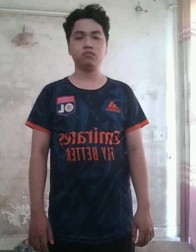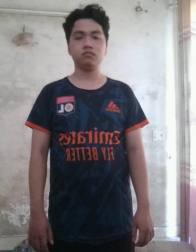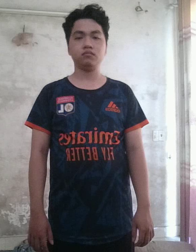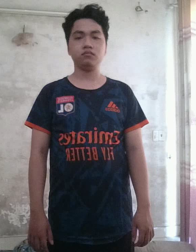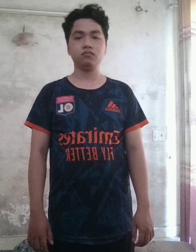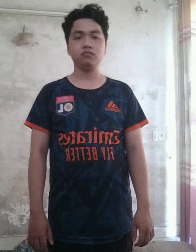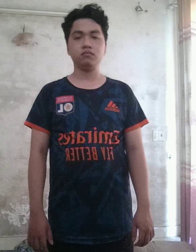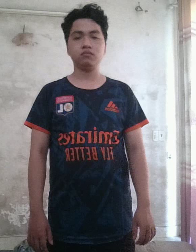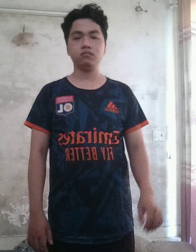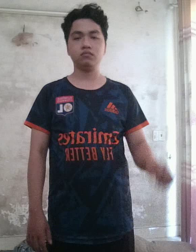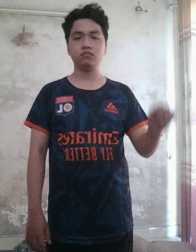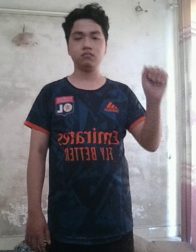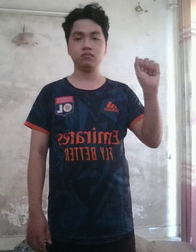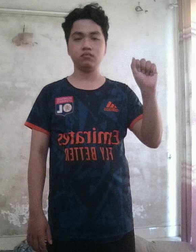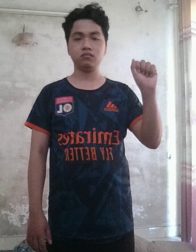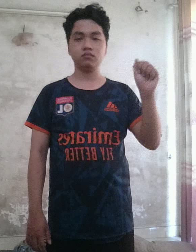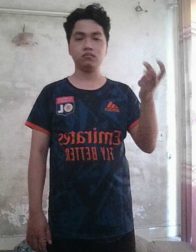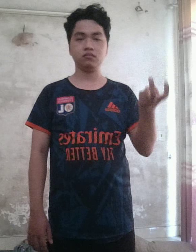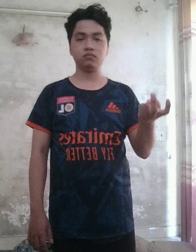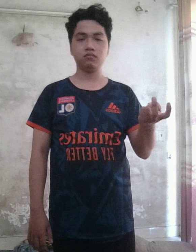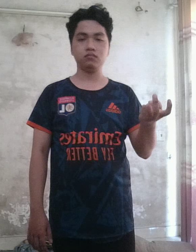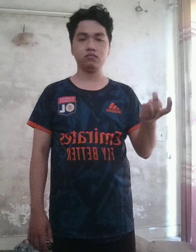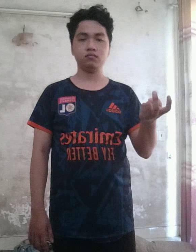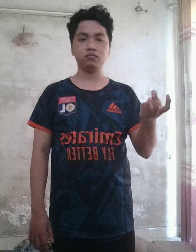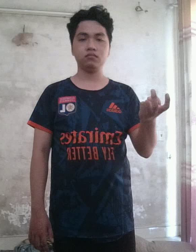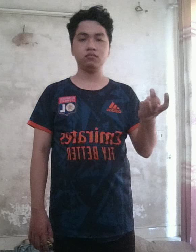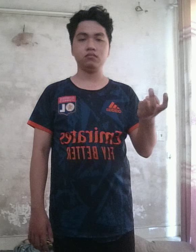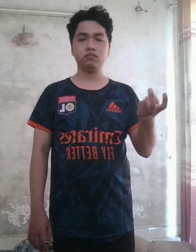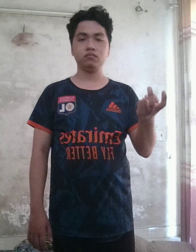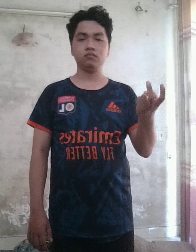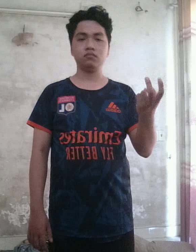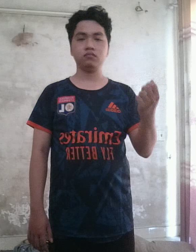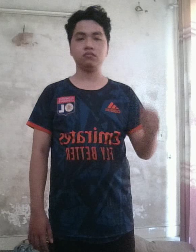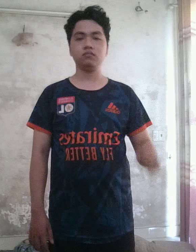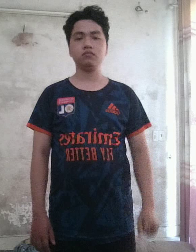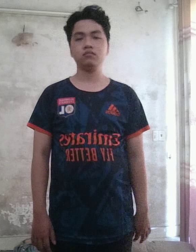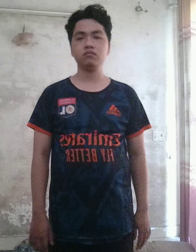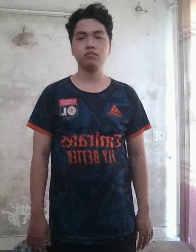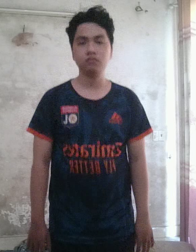ă